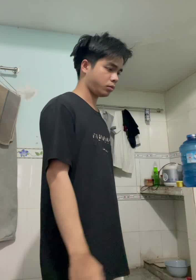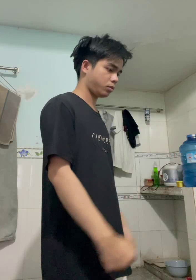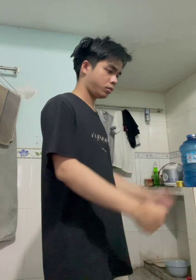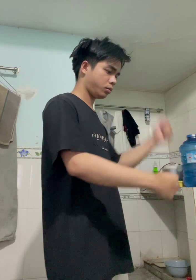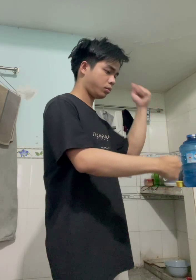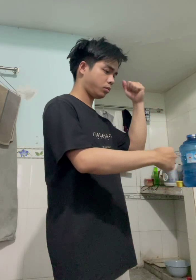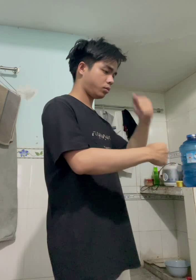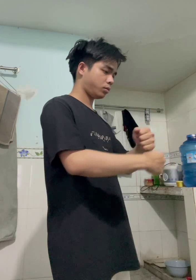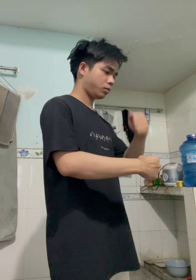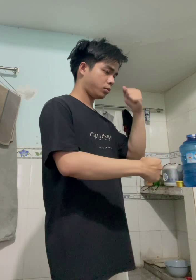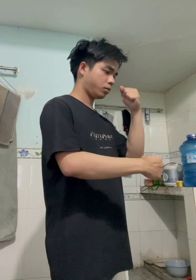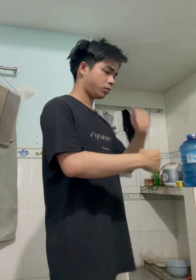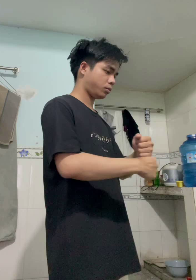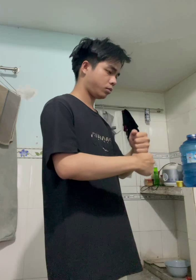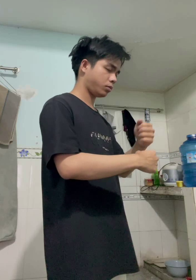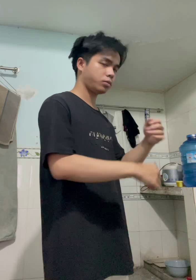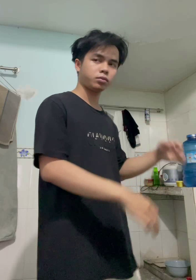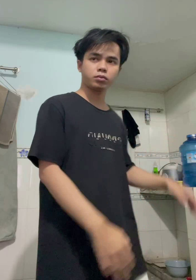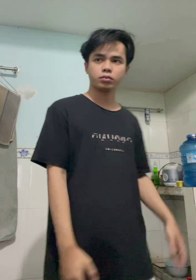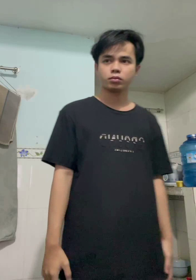cong viec